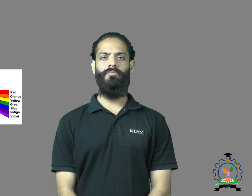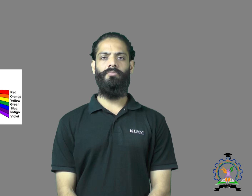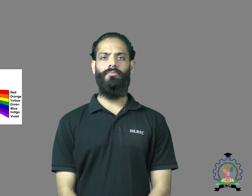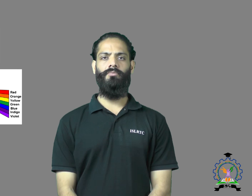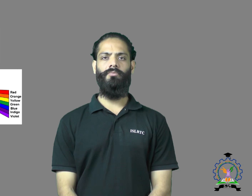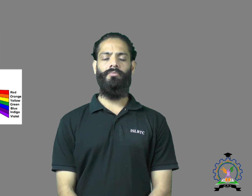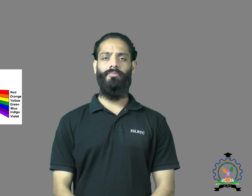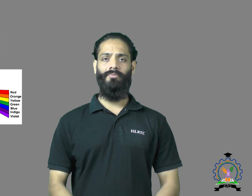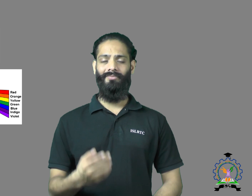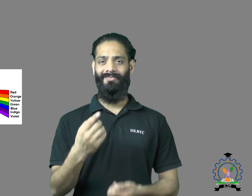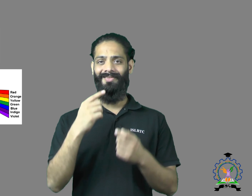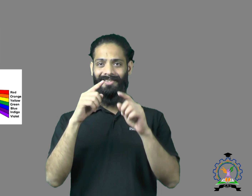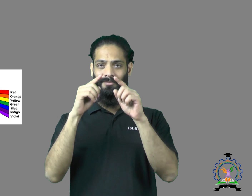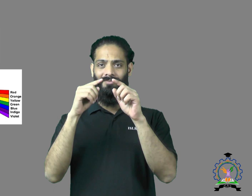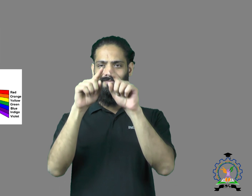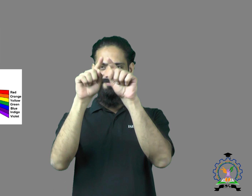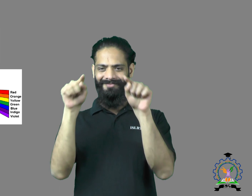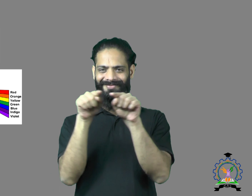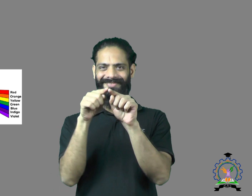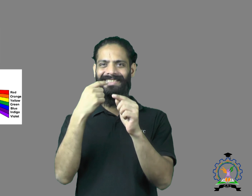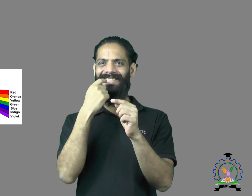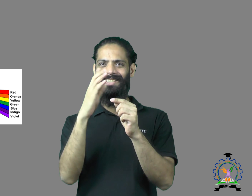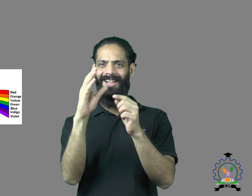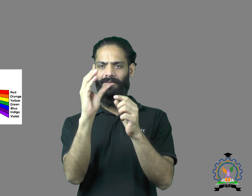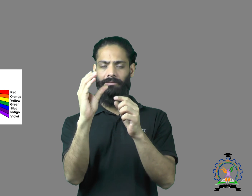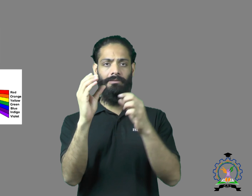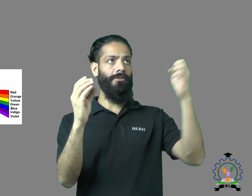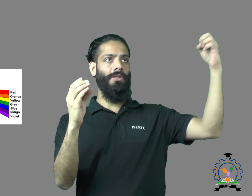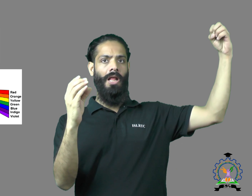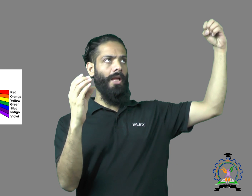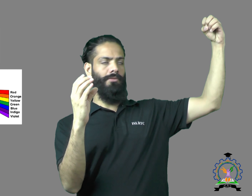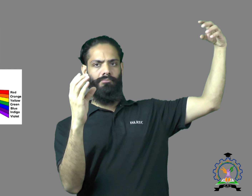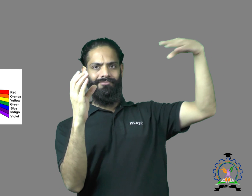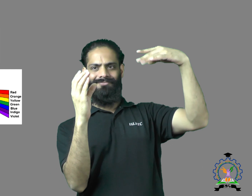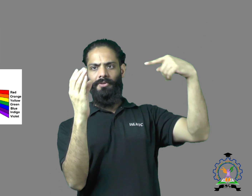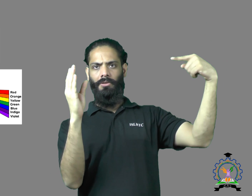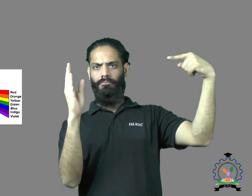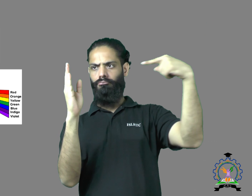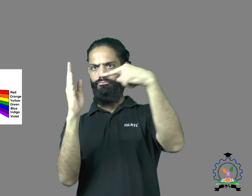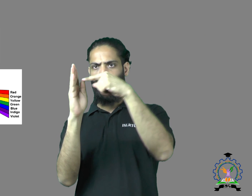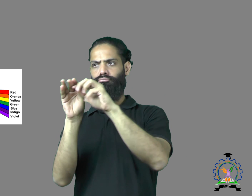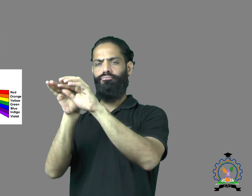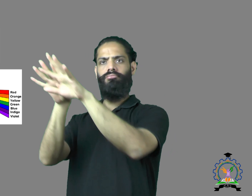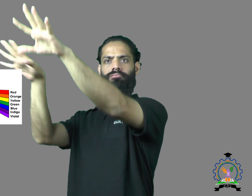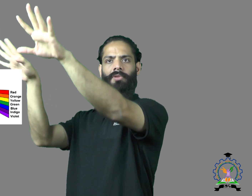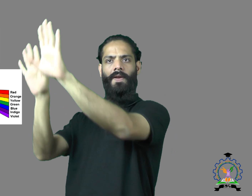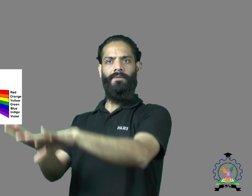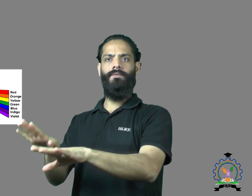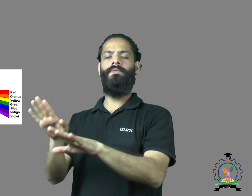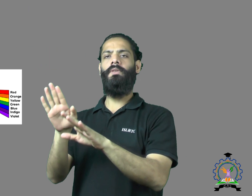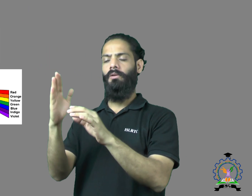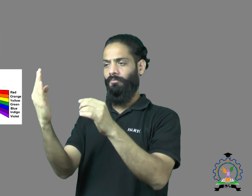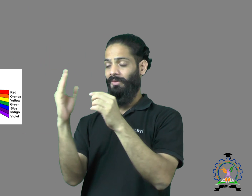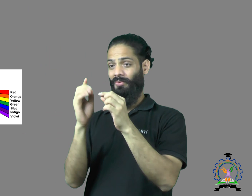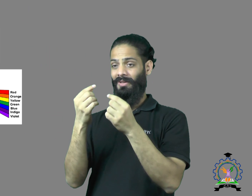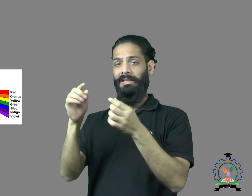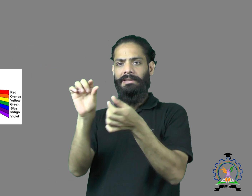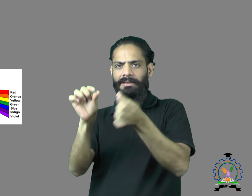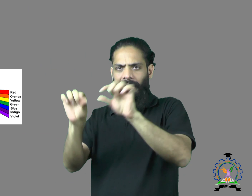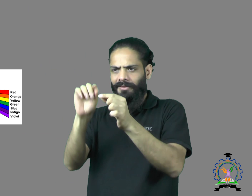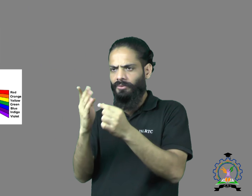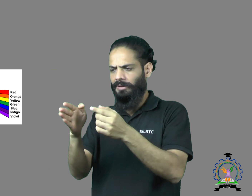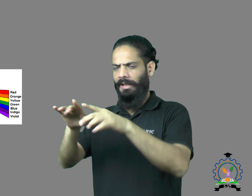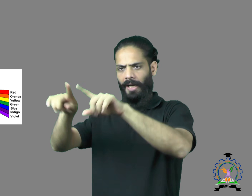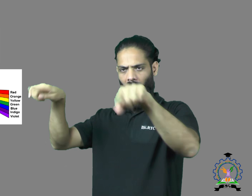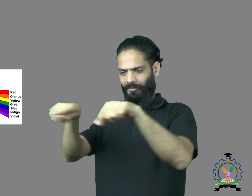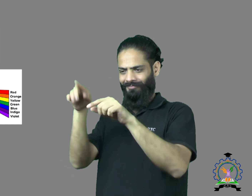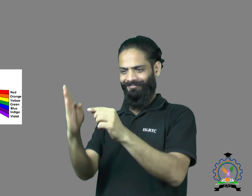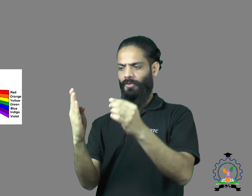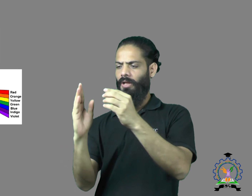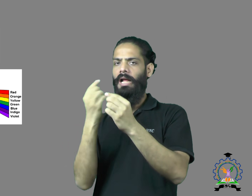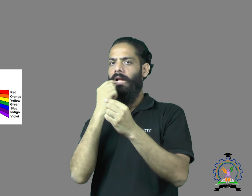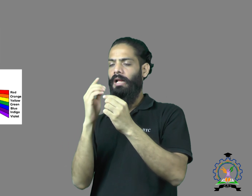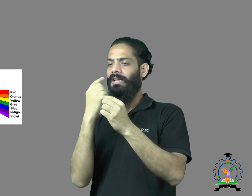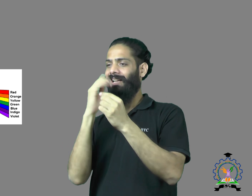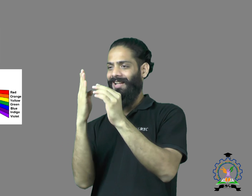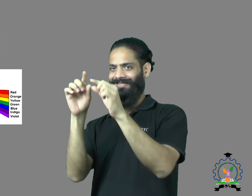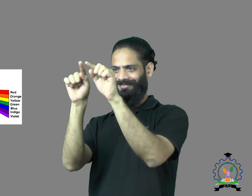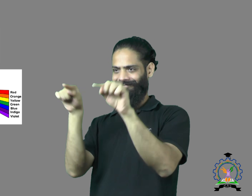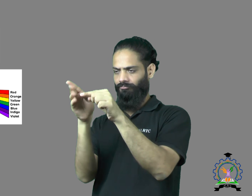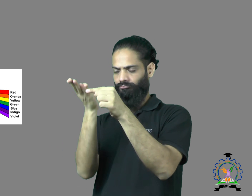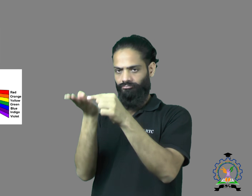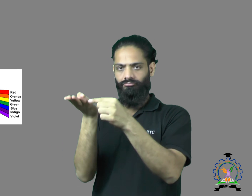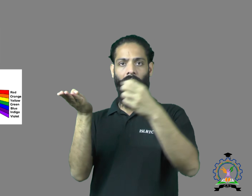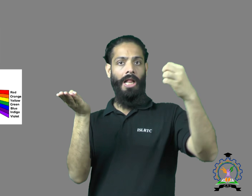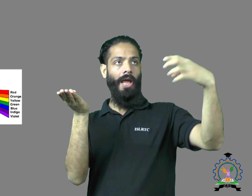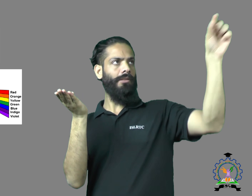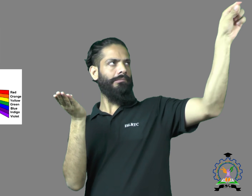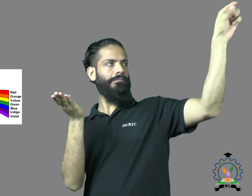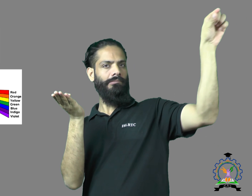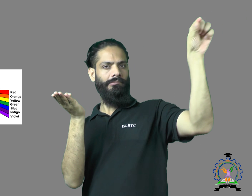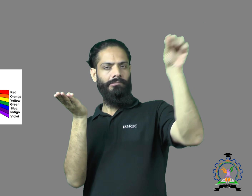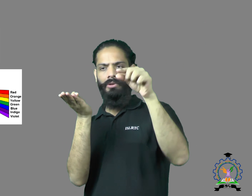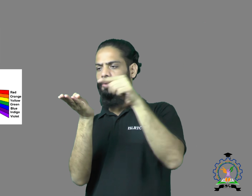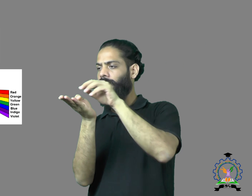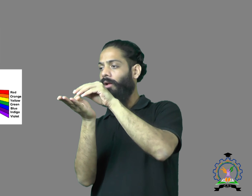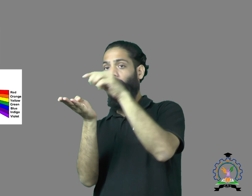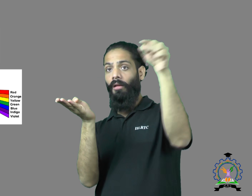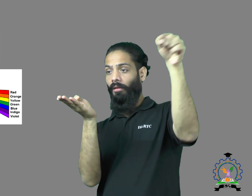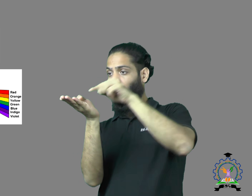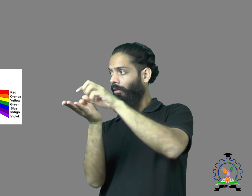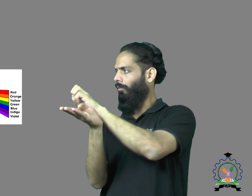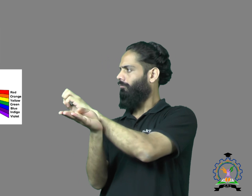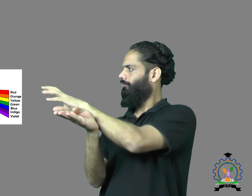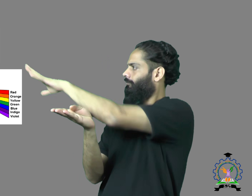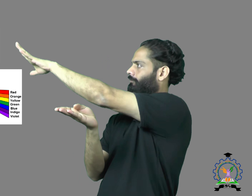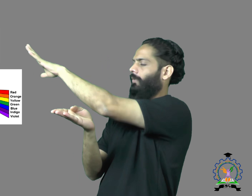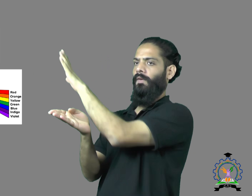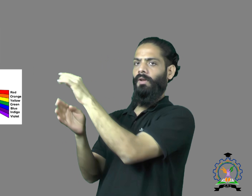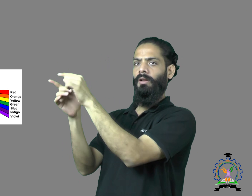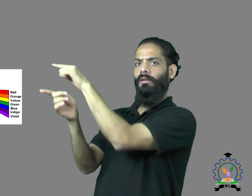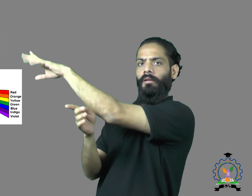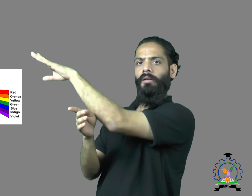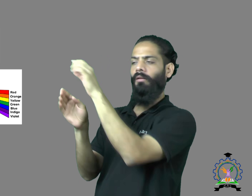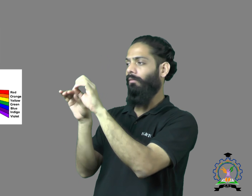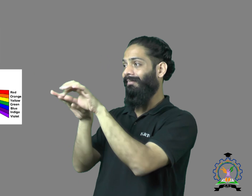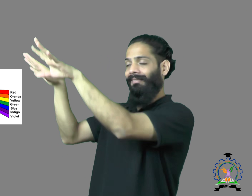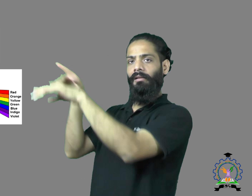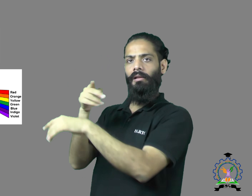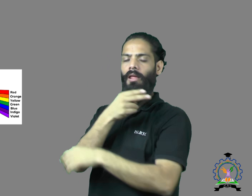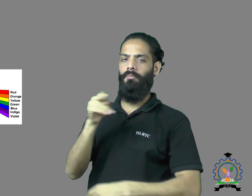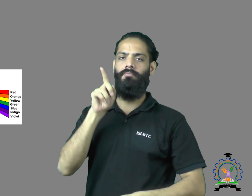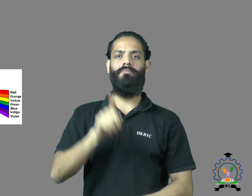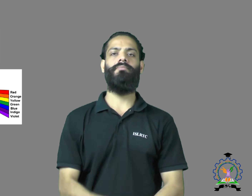Dispersion (Of White Light by the Glass Prism)